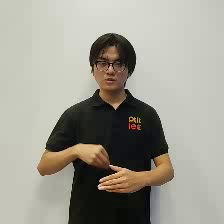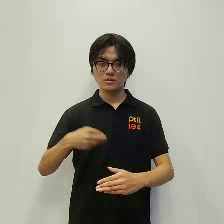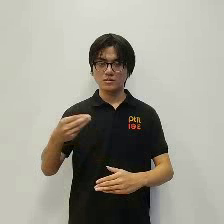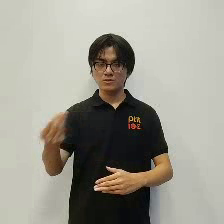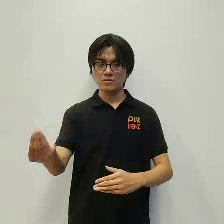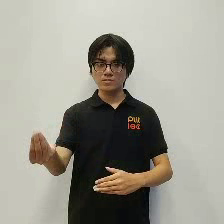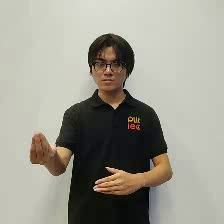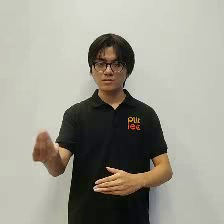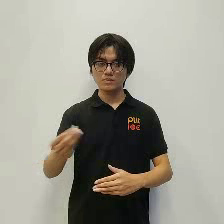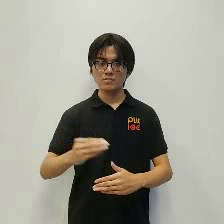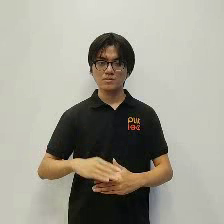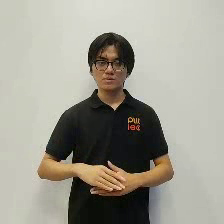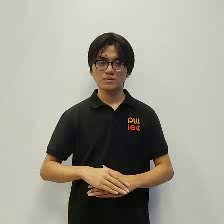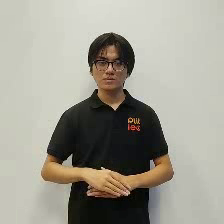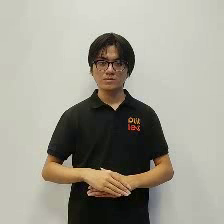Mua